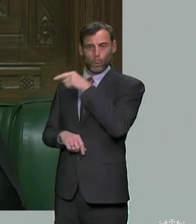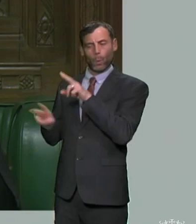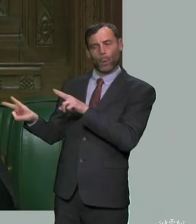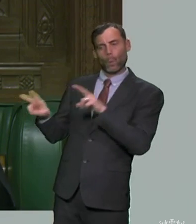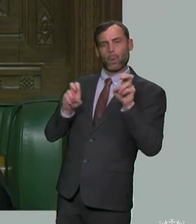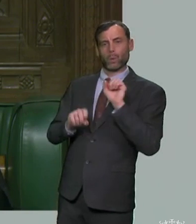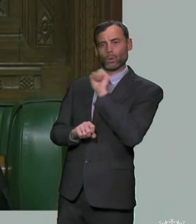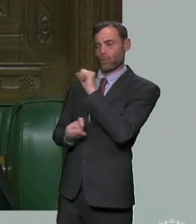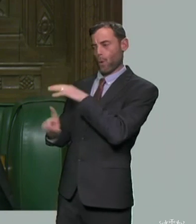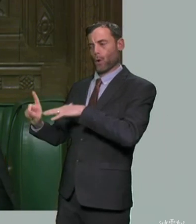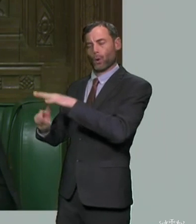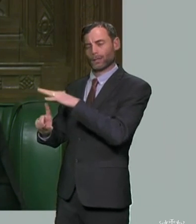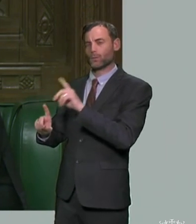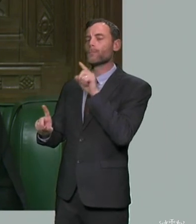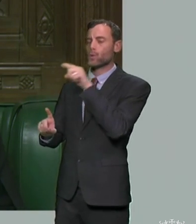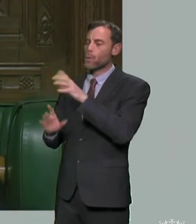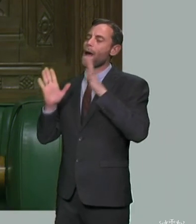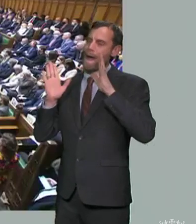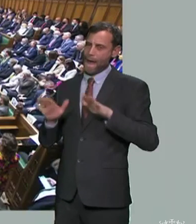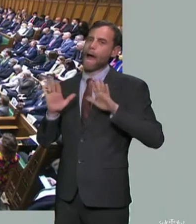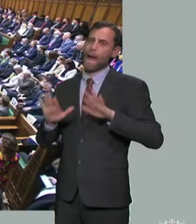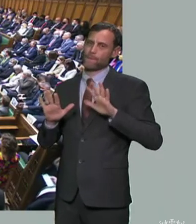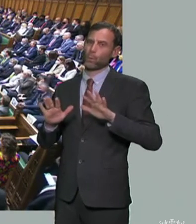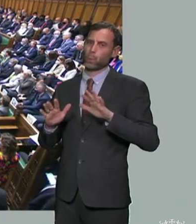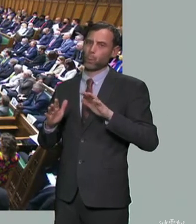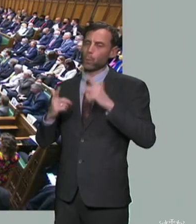Prime Minister, you might want to deal just with the general question, and certainly not the end of it.